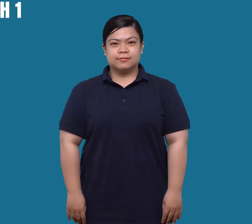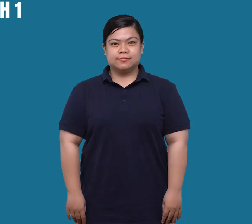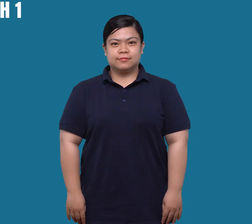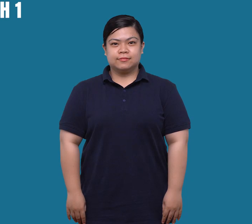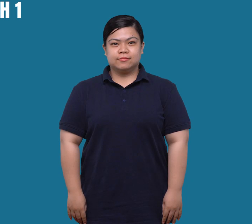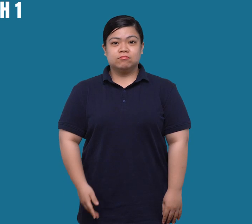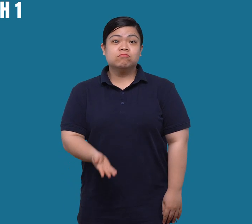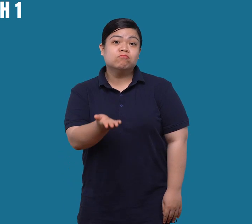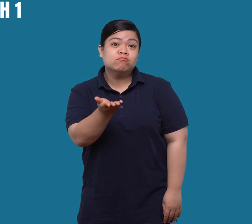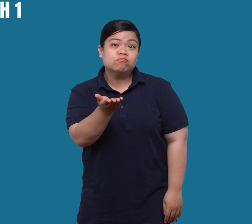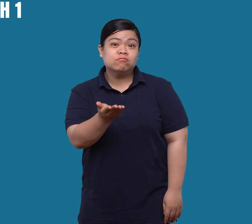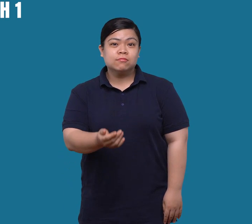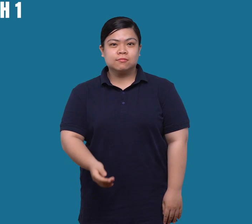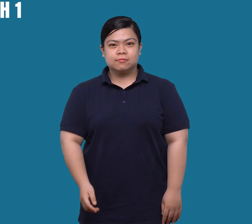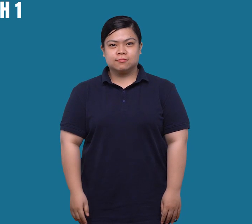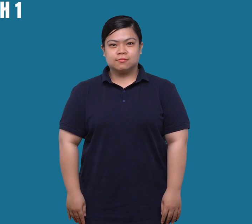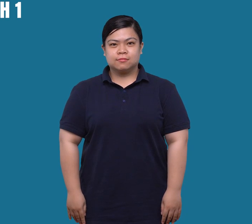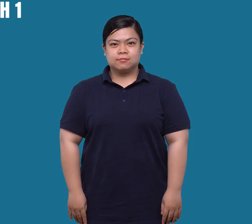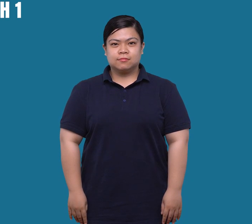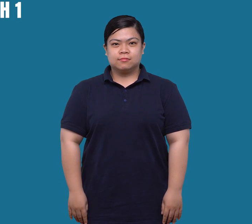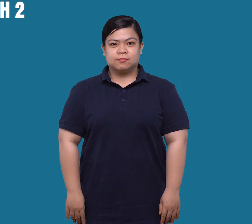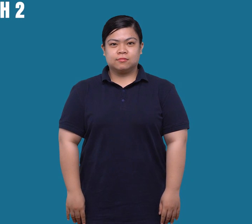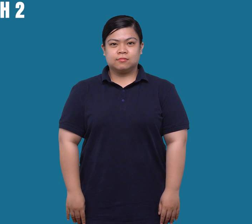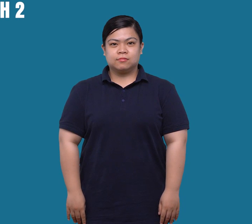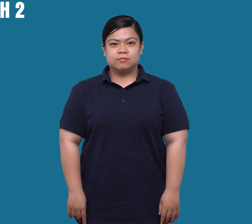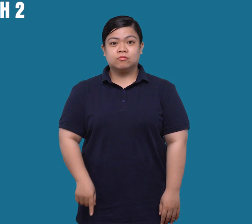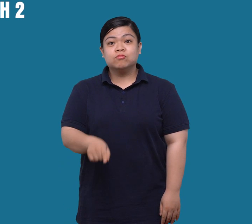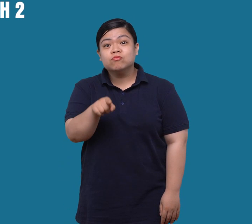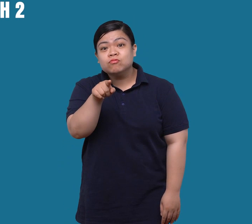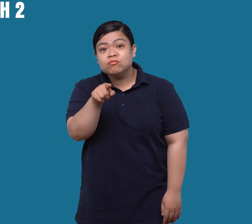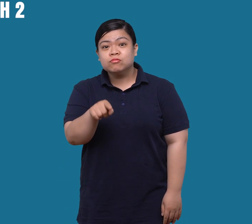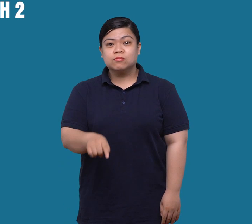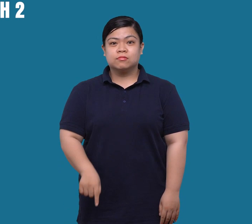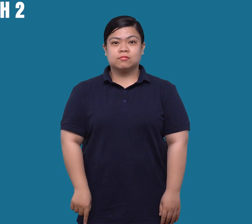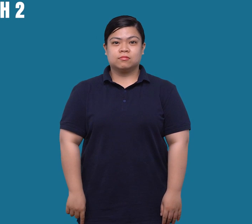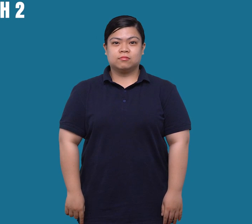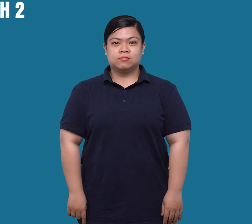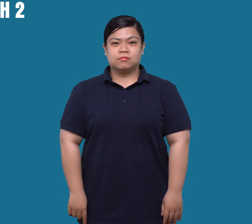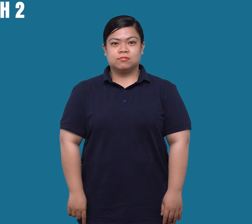còn bạn?